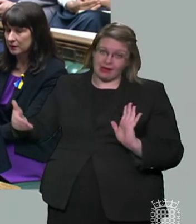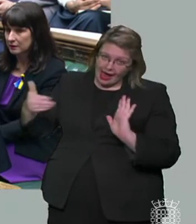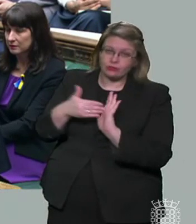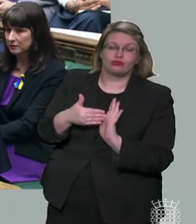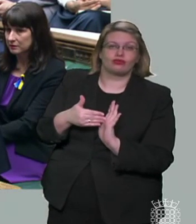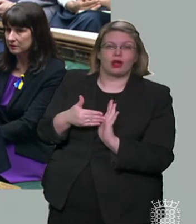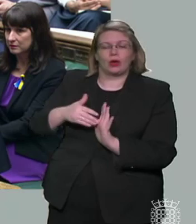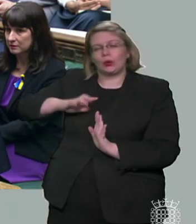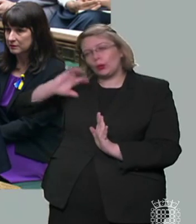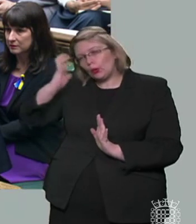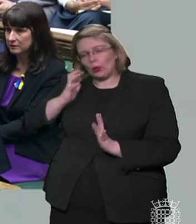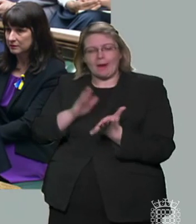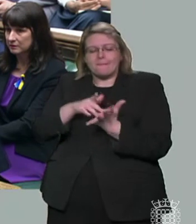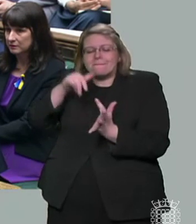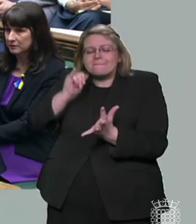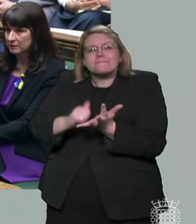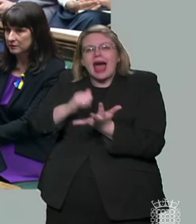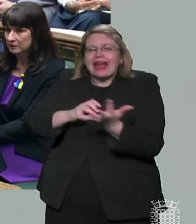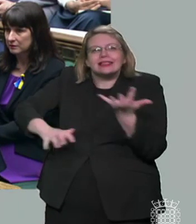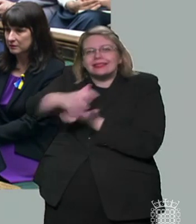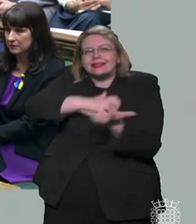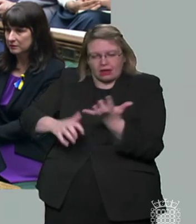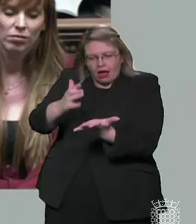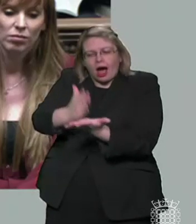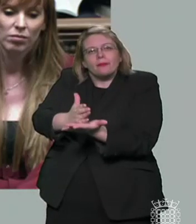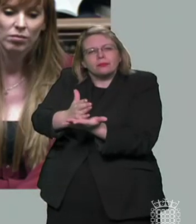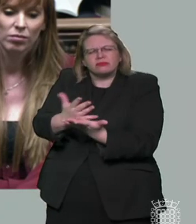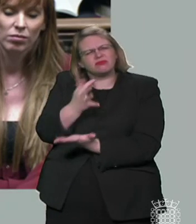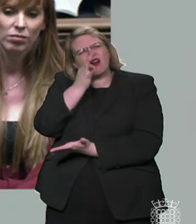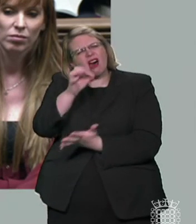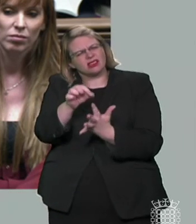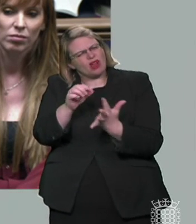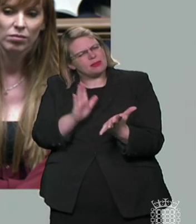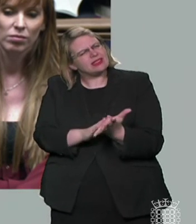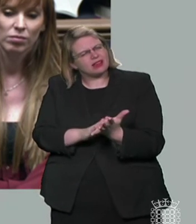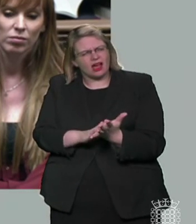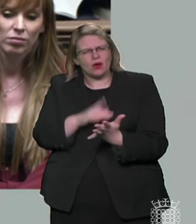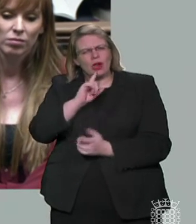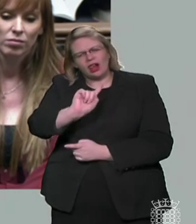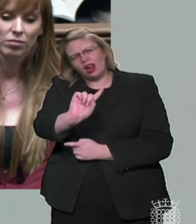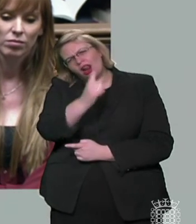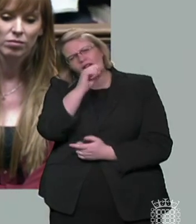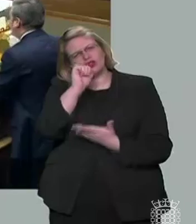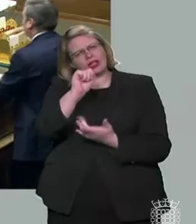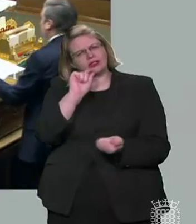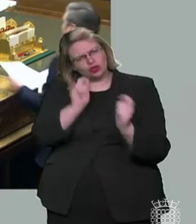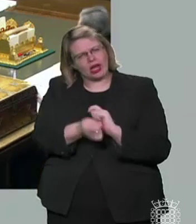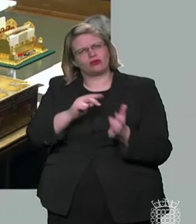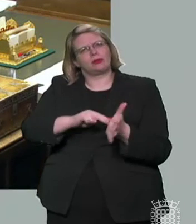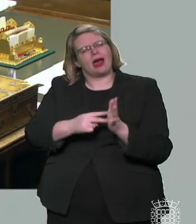It is a total mess, so I ask again: when is the Prime Minister going to force the Chancellor to U-turn?